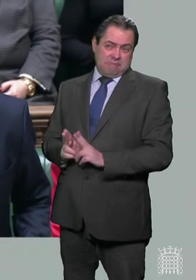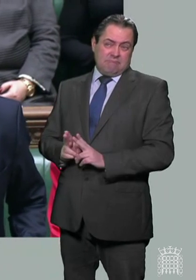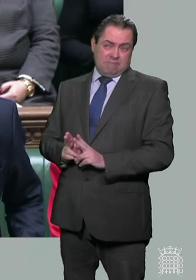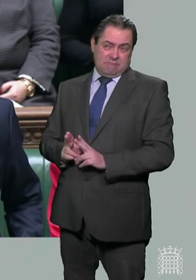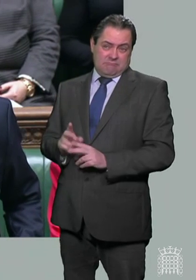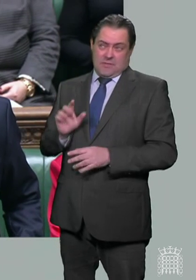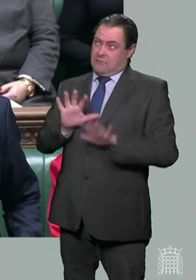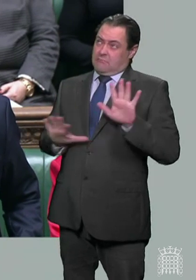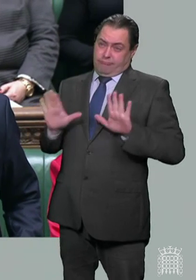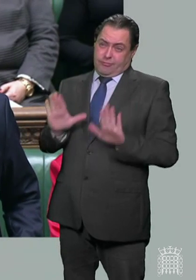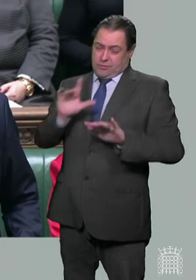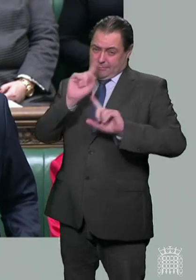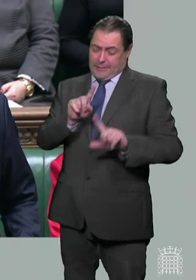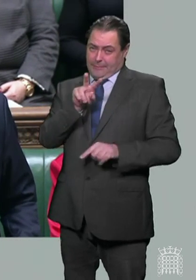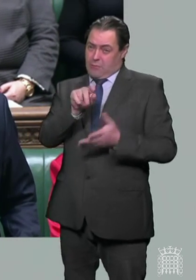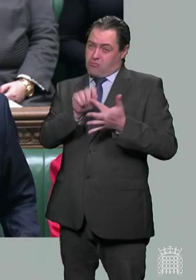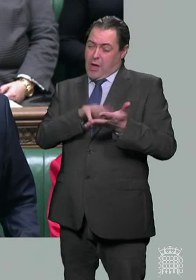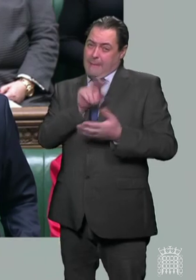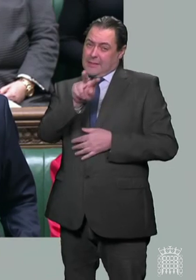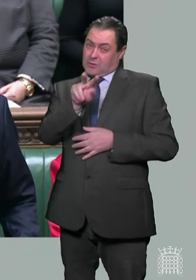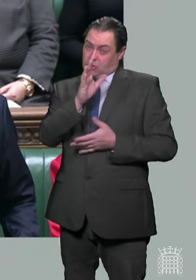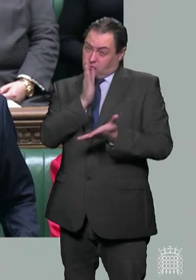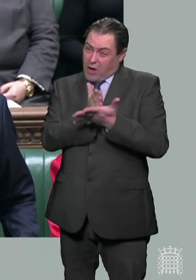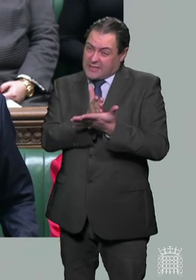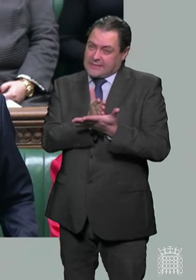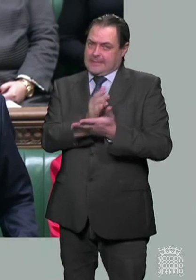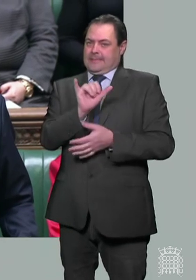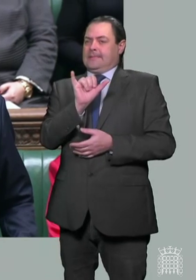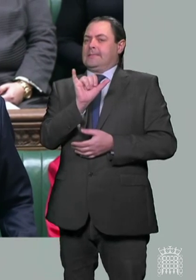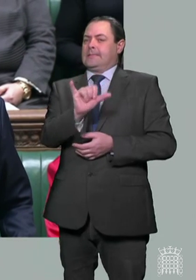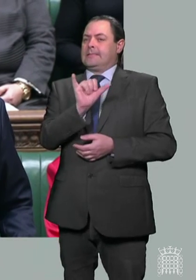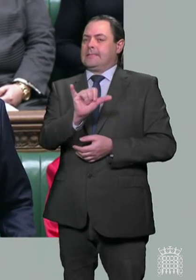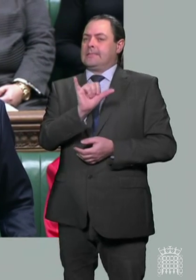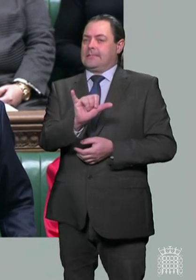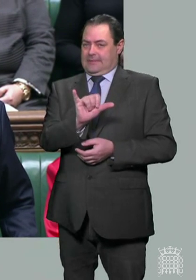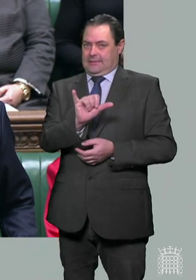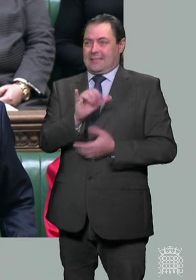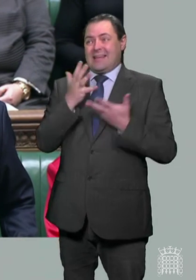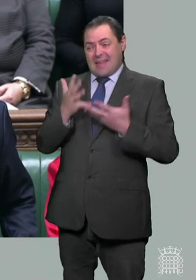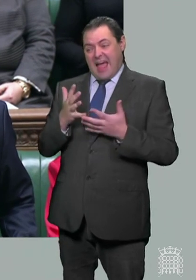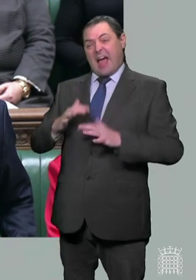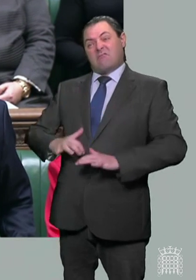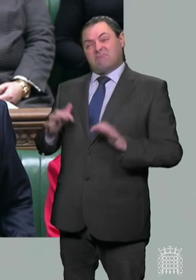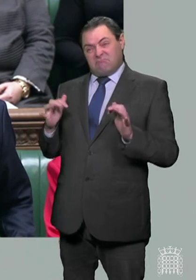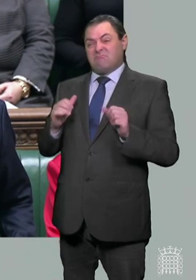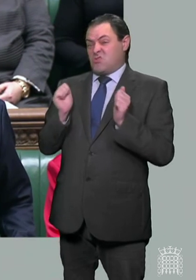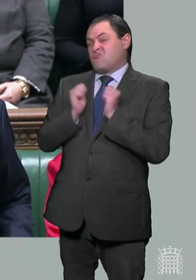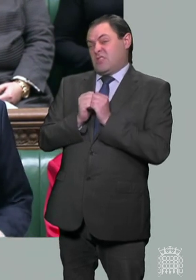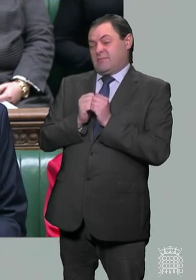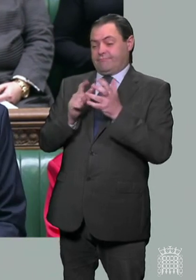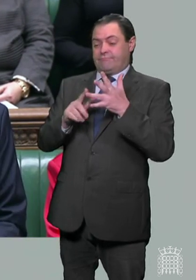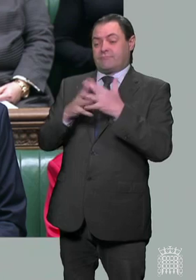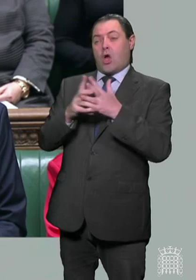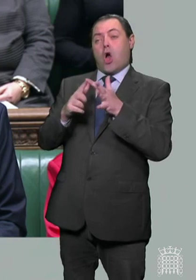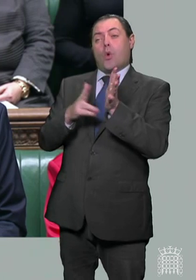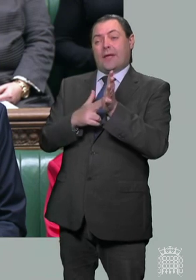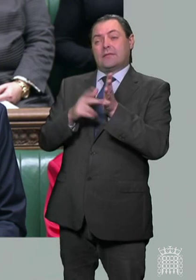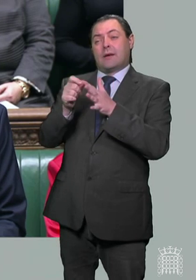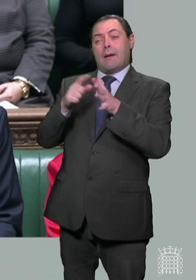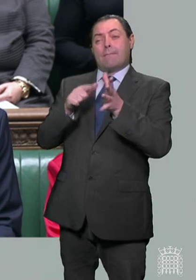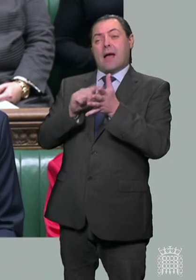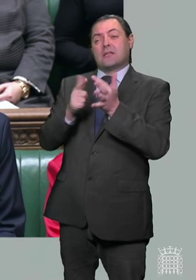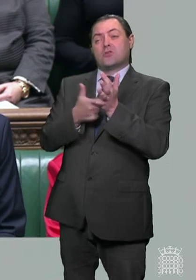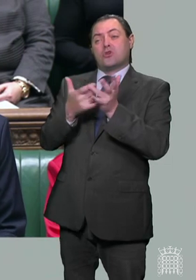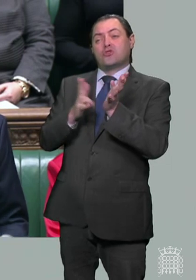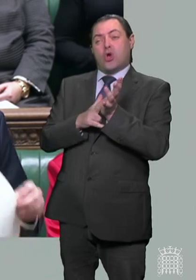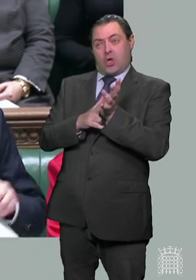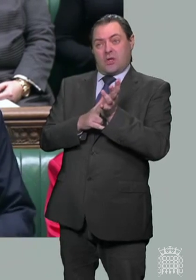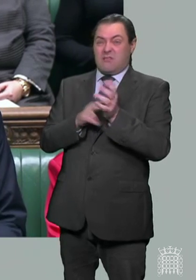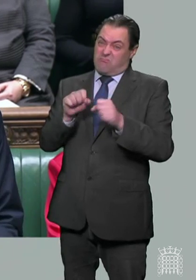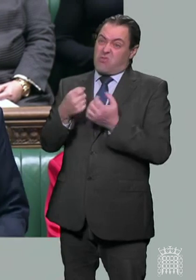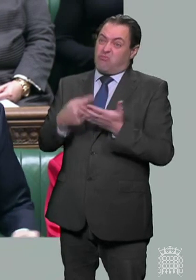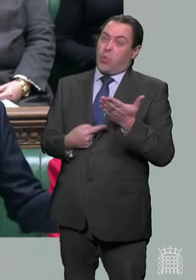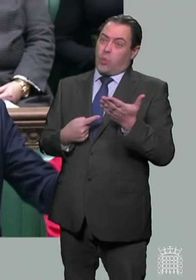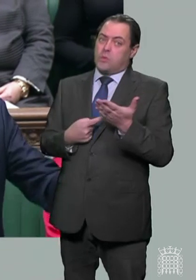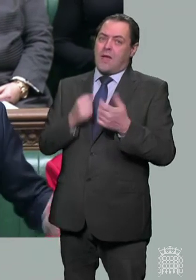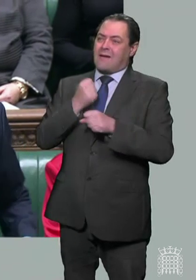Across the country, and belatedly across this House, there is now agreement that Owen Paterson broke the rules and that the Government should not have tried to let him off the hook.